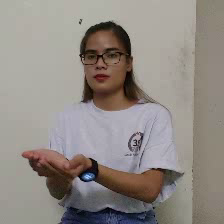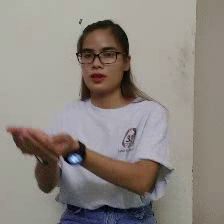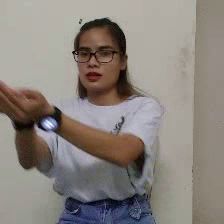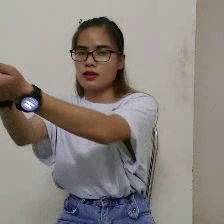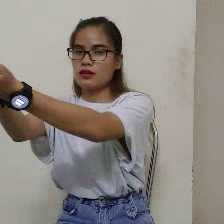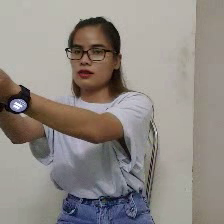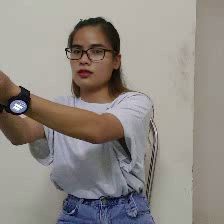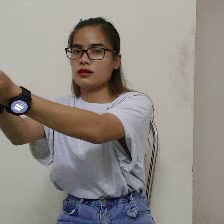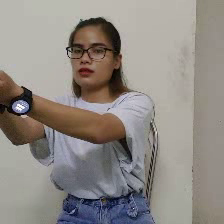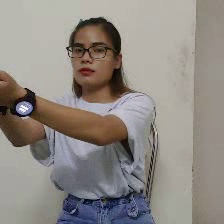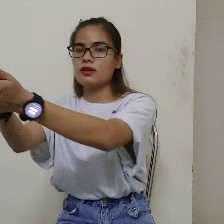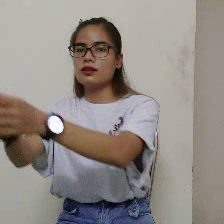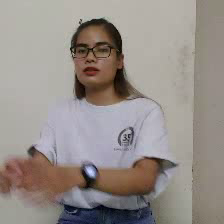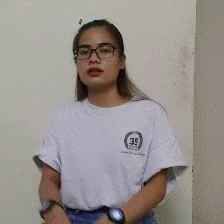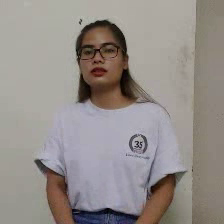Biếu tặng